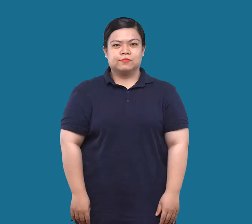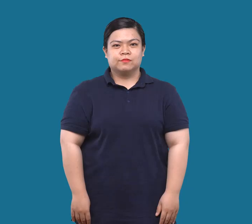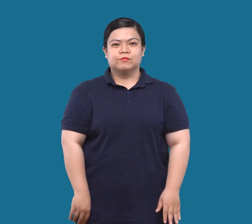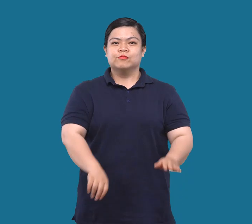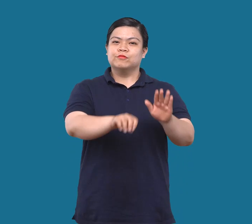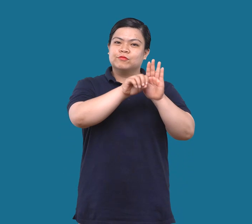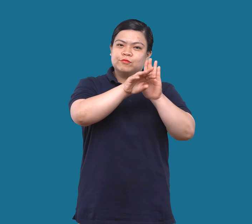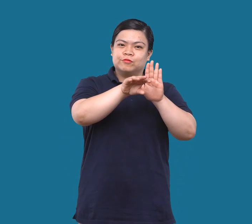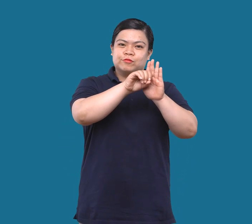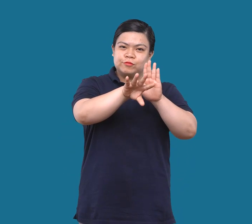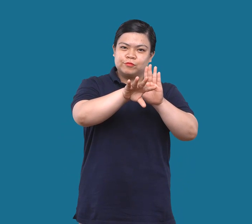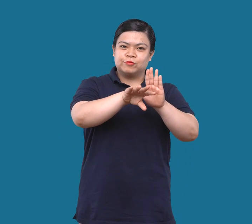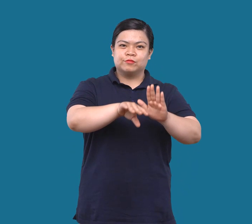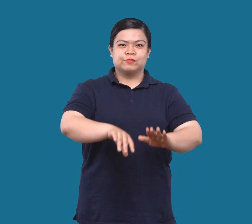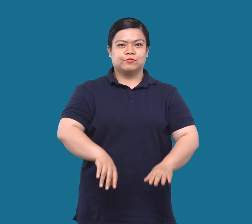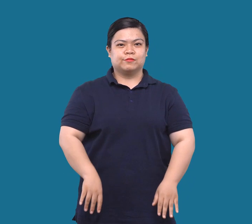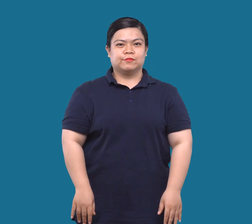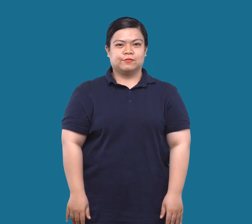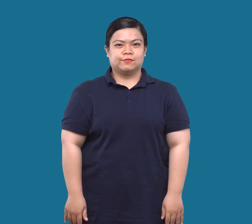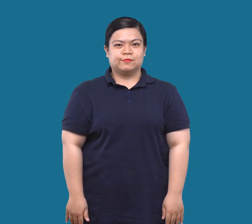tin tức